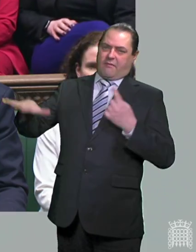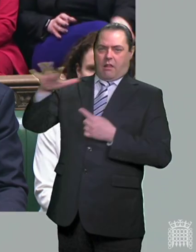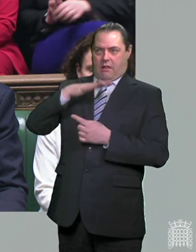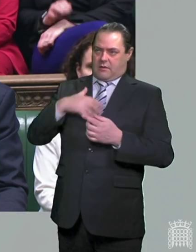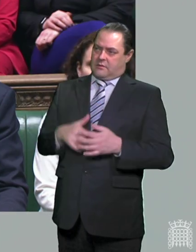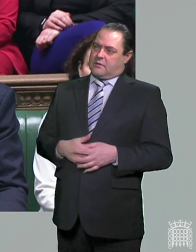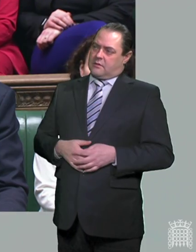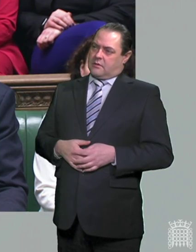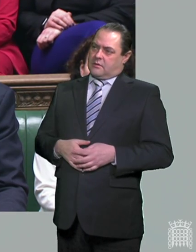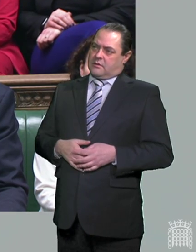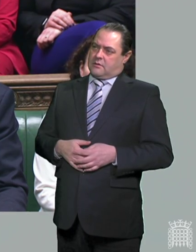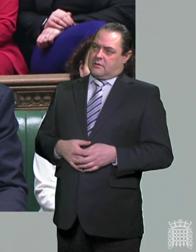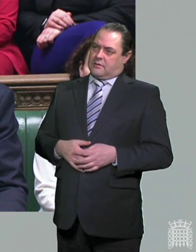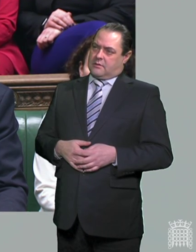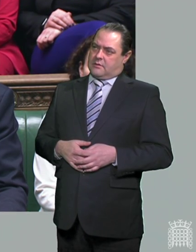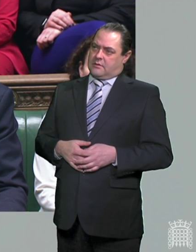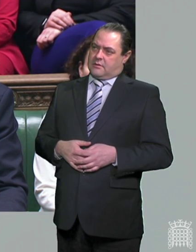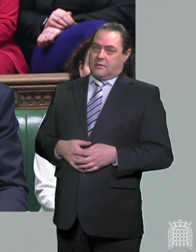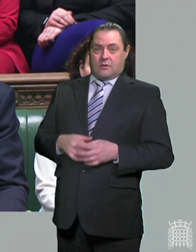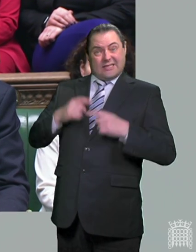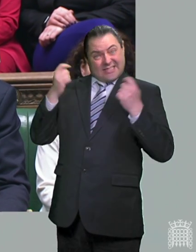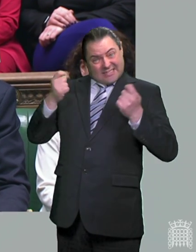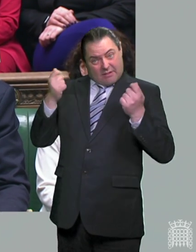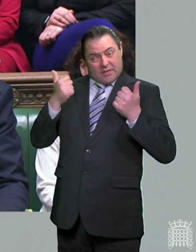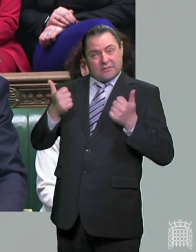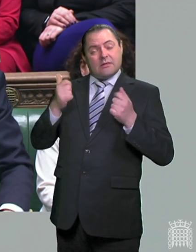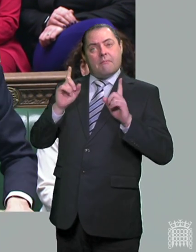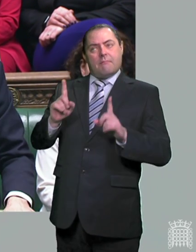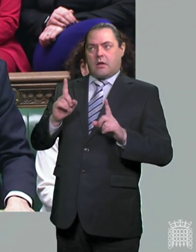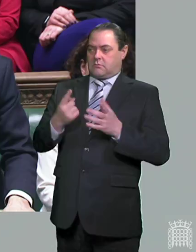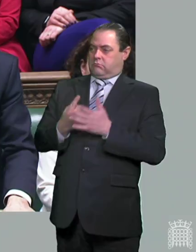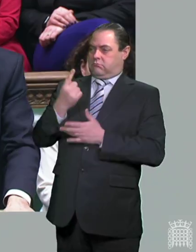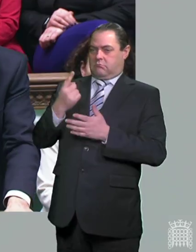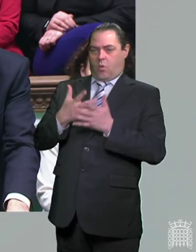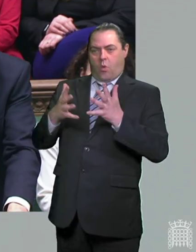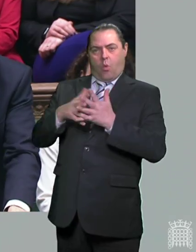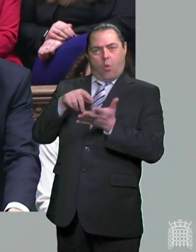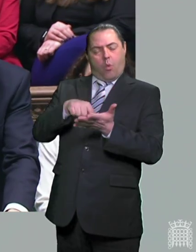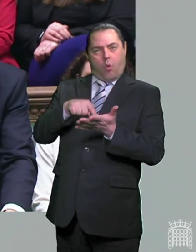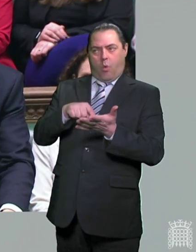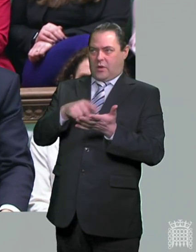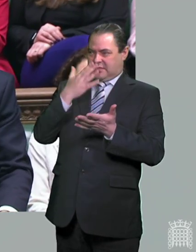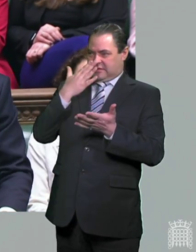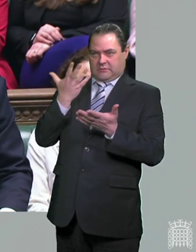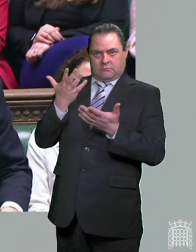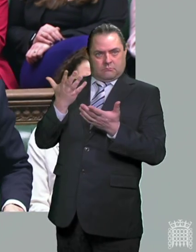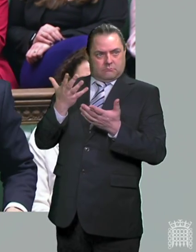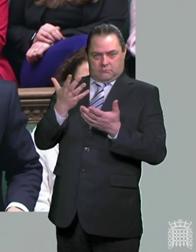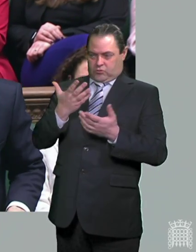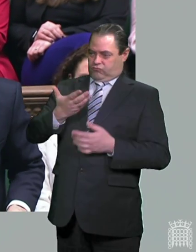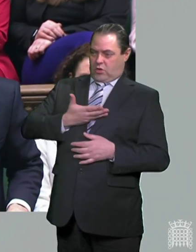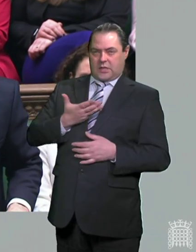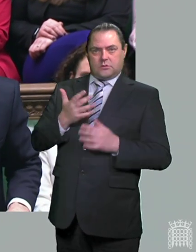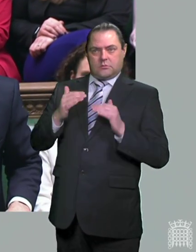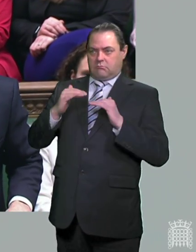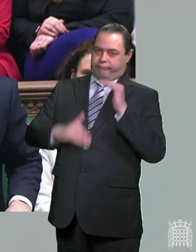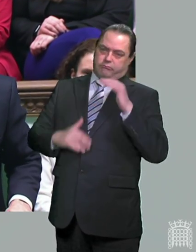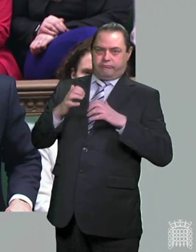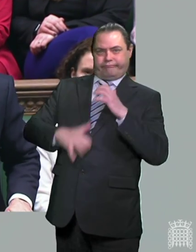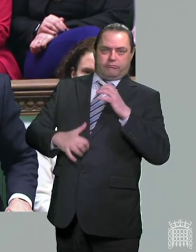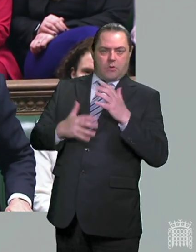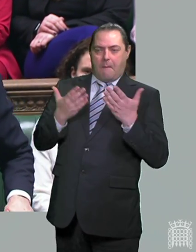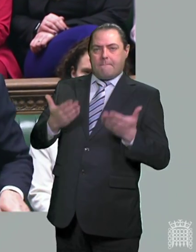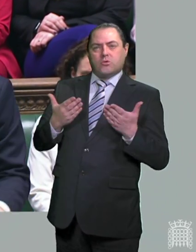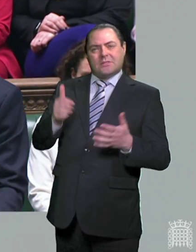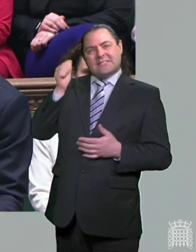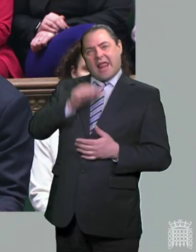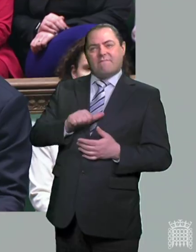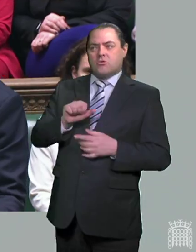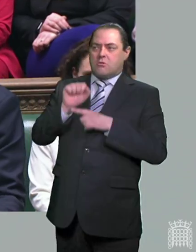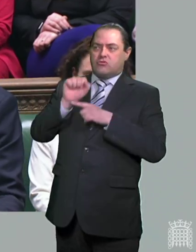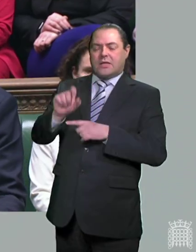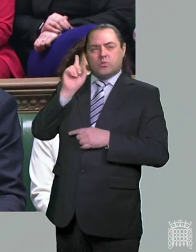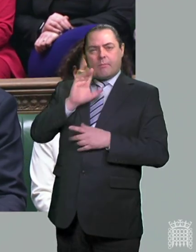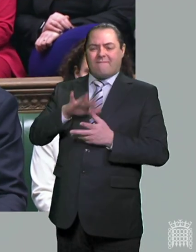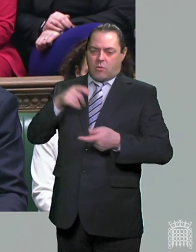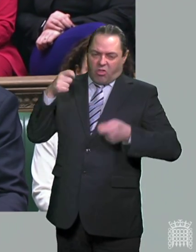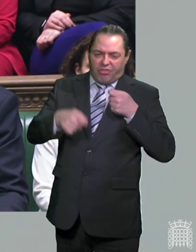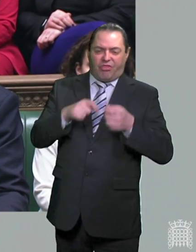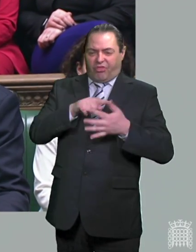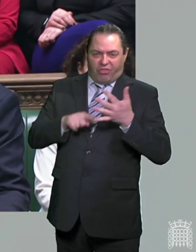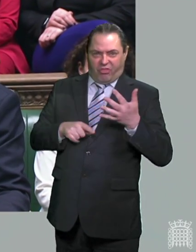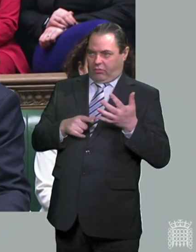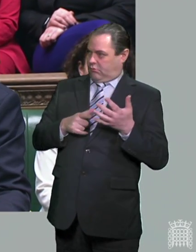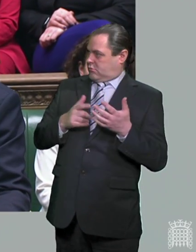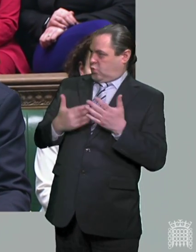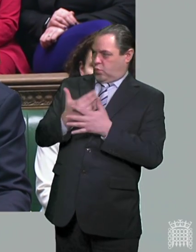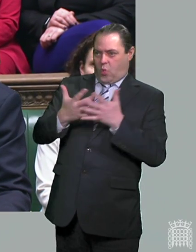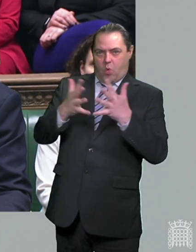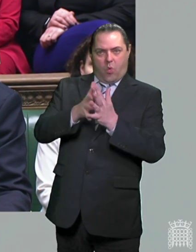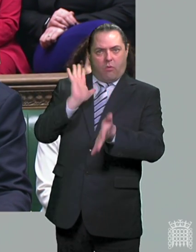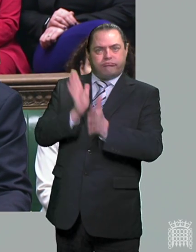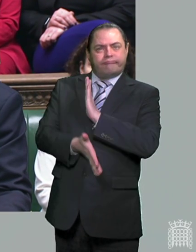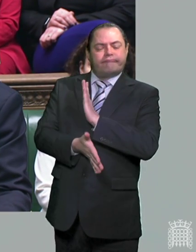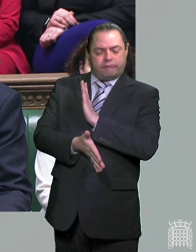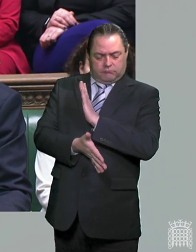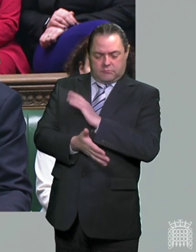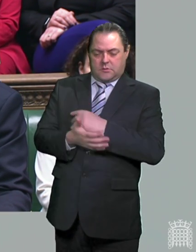It is a crying shame that, as we do so, we face legislation that drives a coach and horses through our world-leading modern slavery framework, which protects women from exploitation.